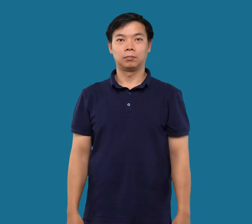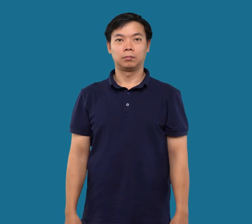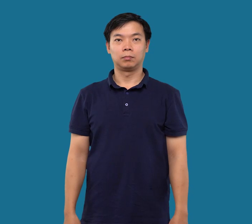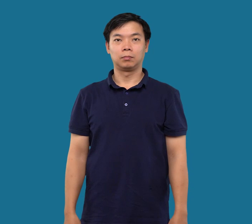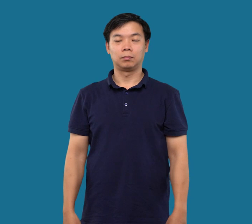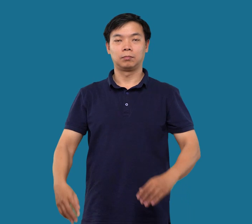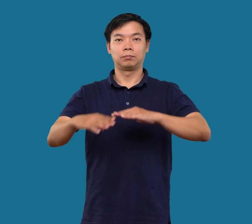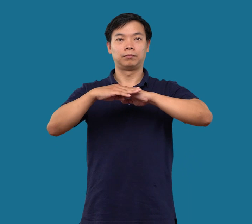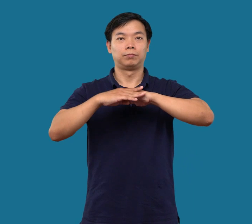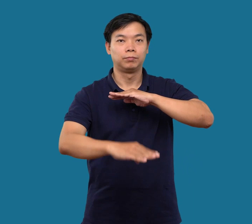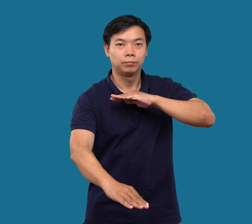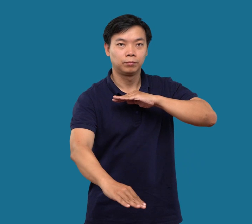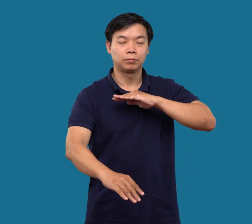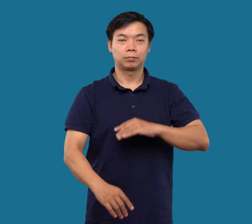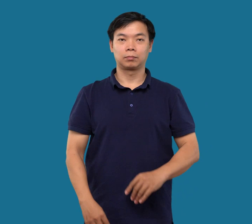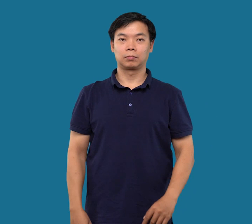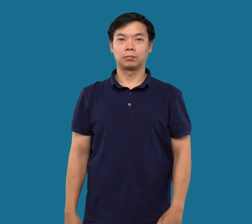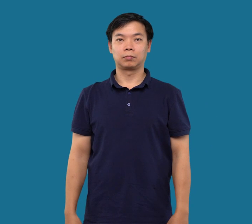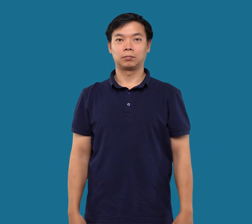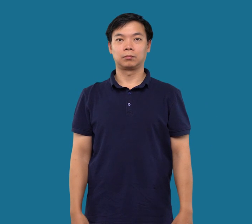vực sâu